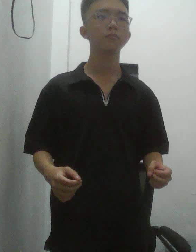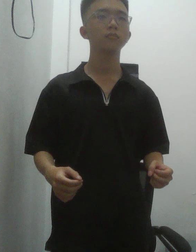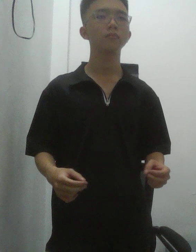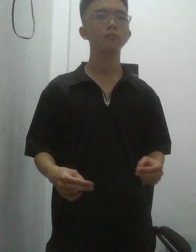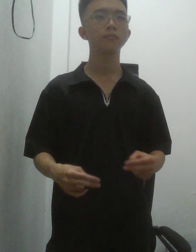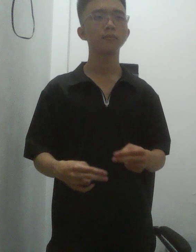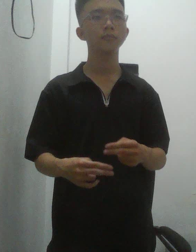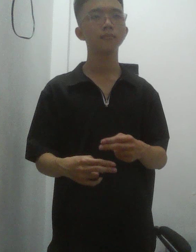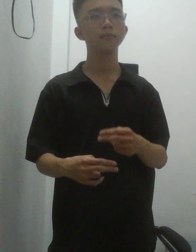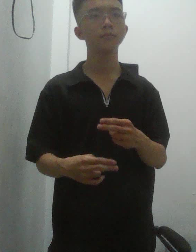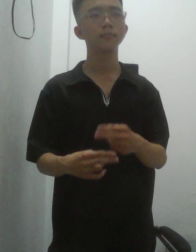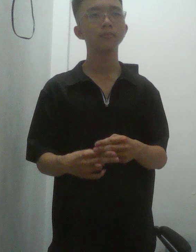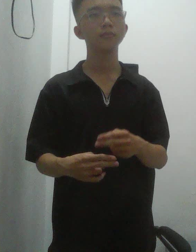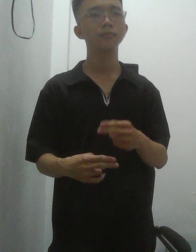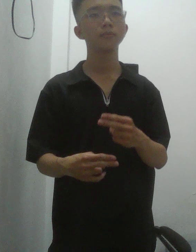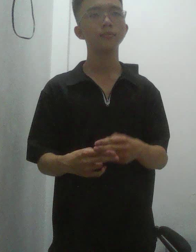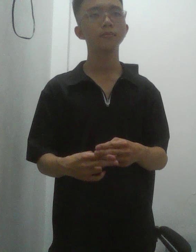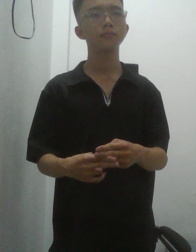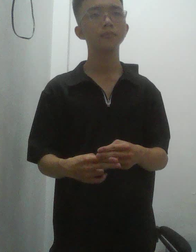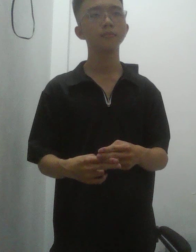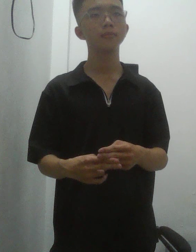ten